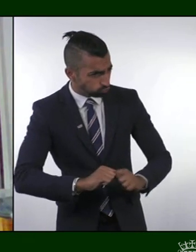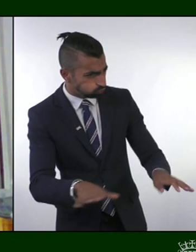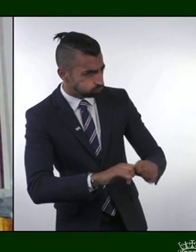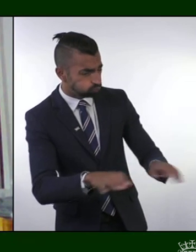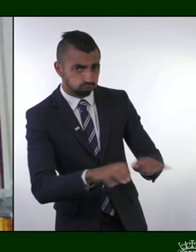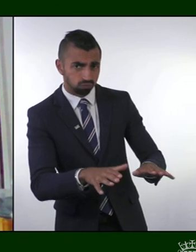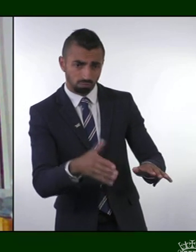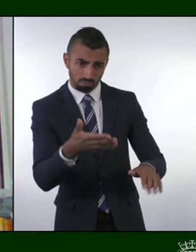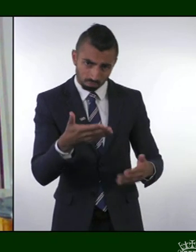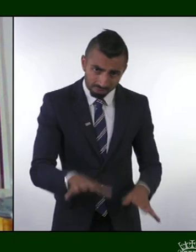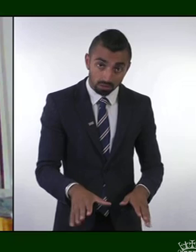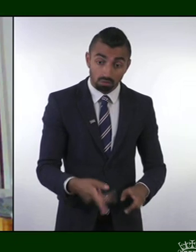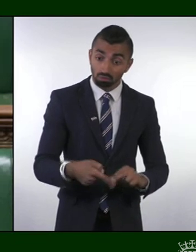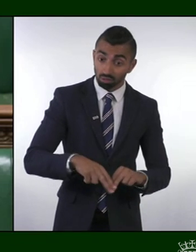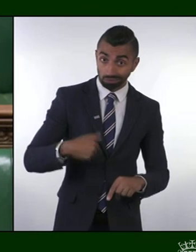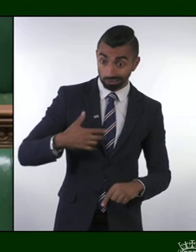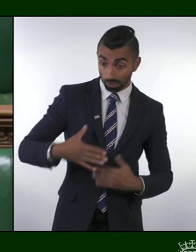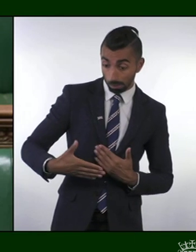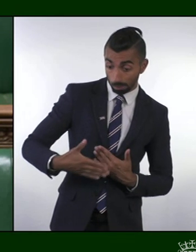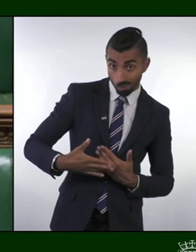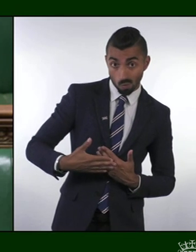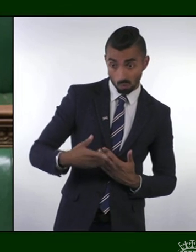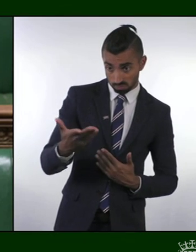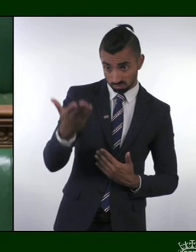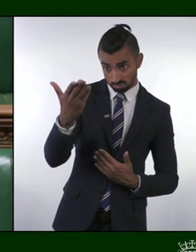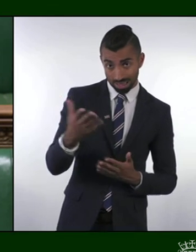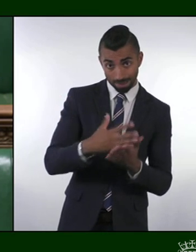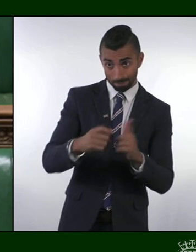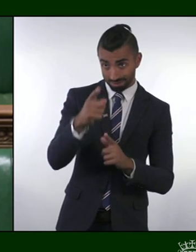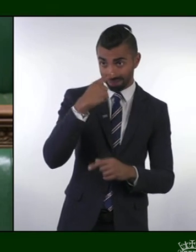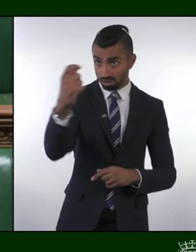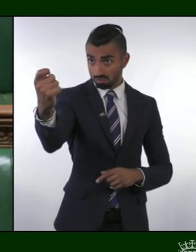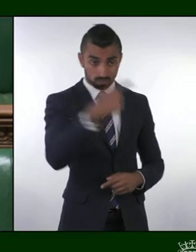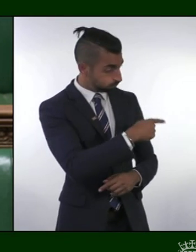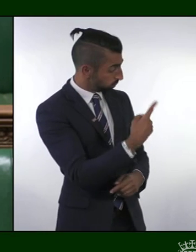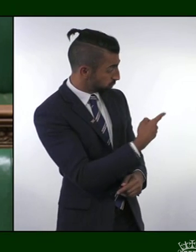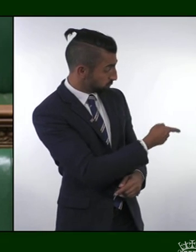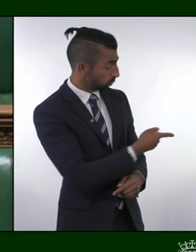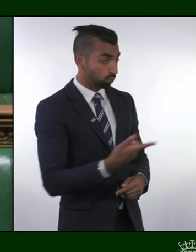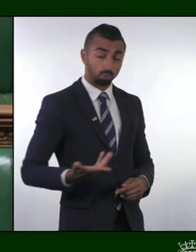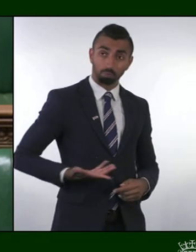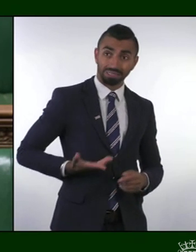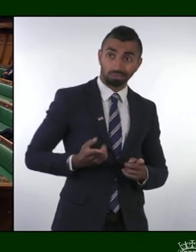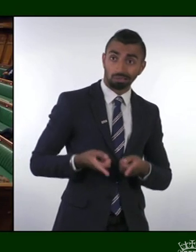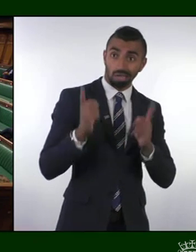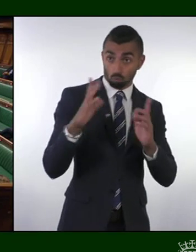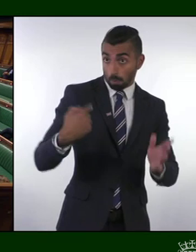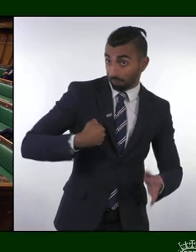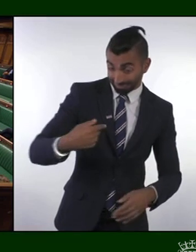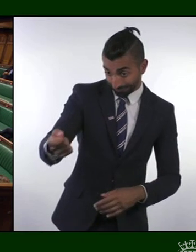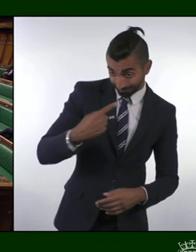If there are more things that we need to do, I am sure the honourable Lady will send them to the Business Secretary for the workplaces, or indeed to me, and we will happily take a look at them.